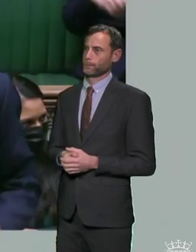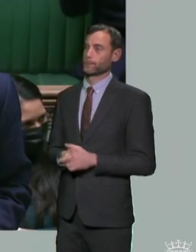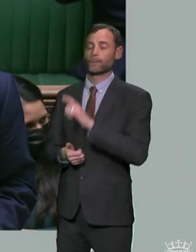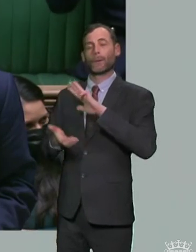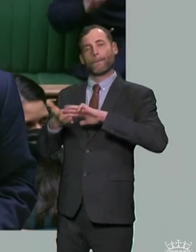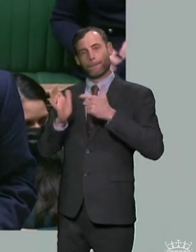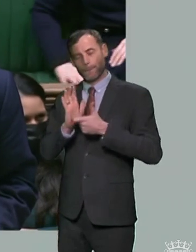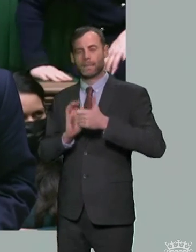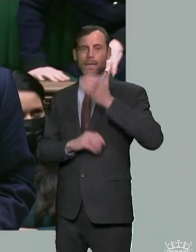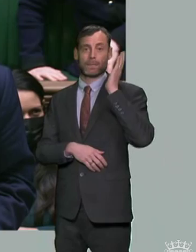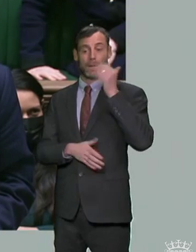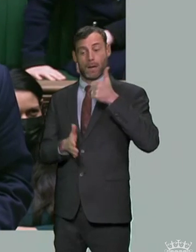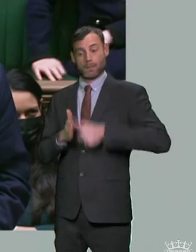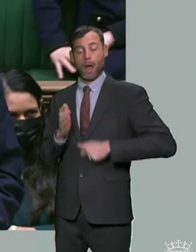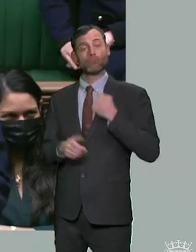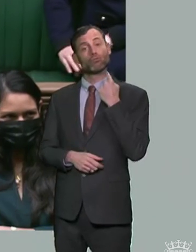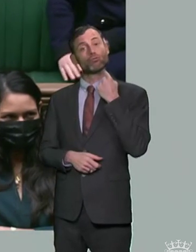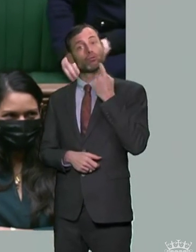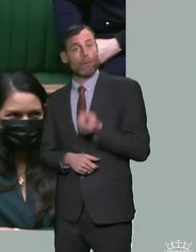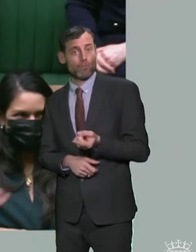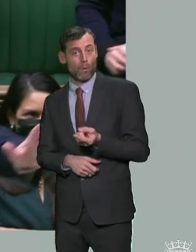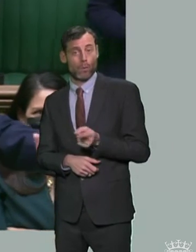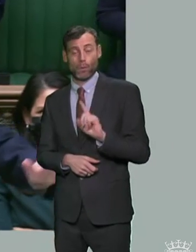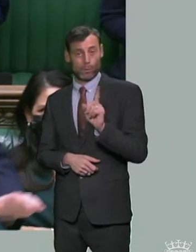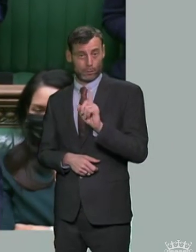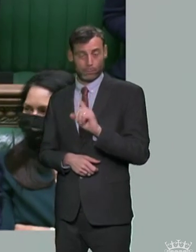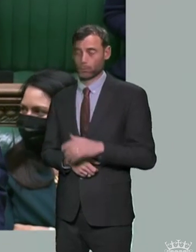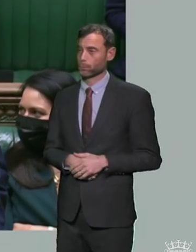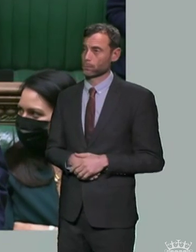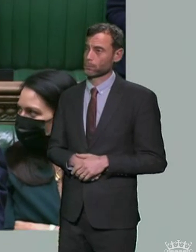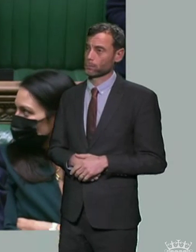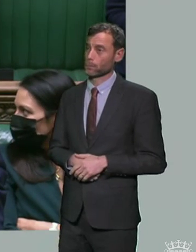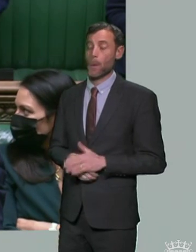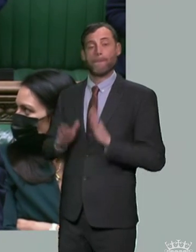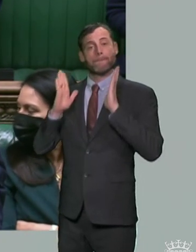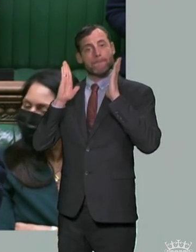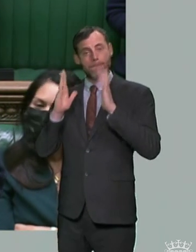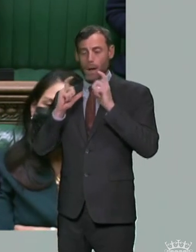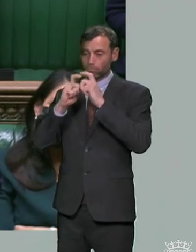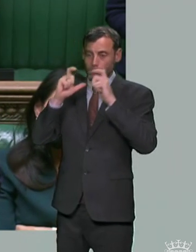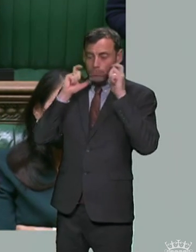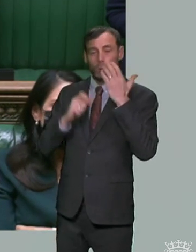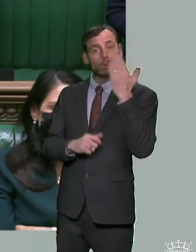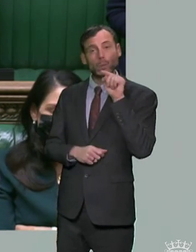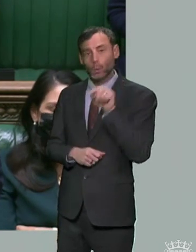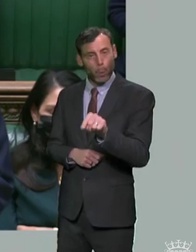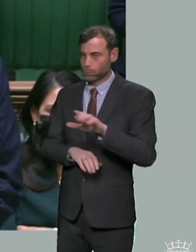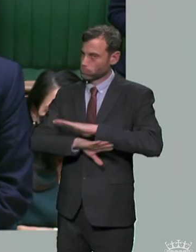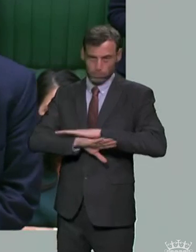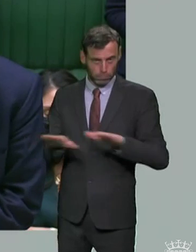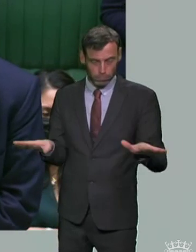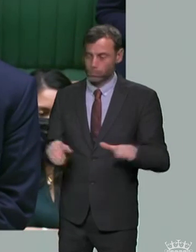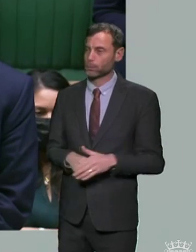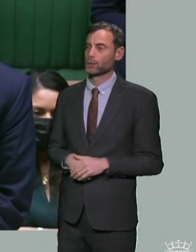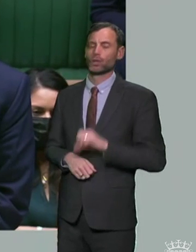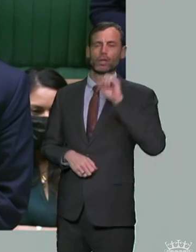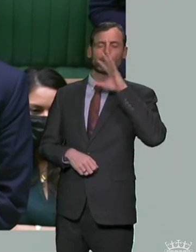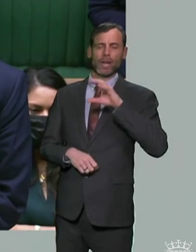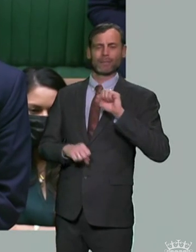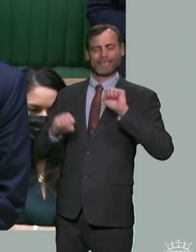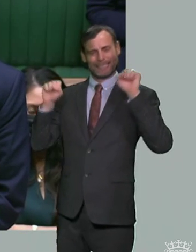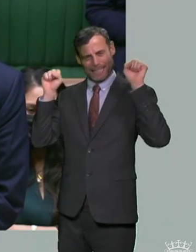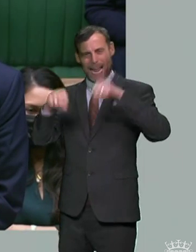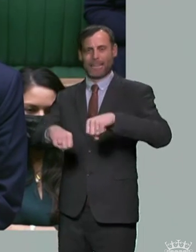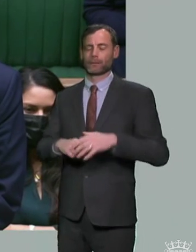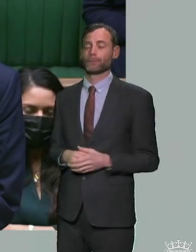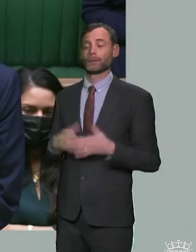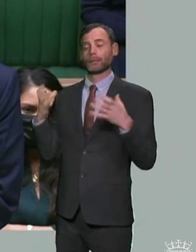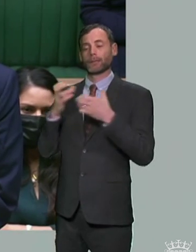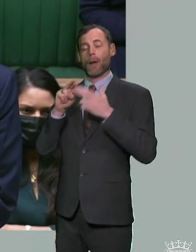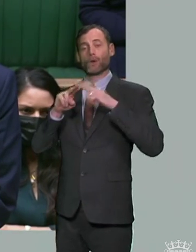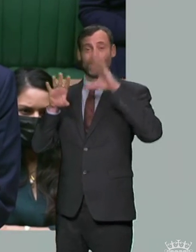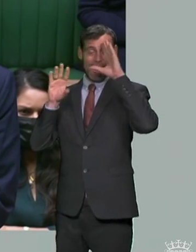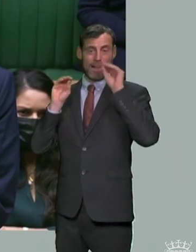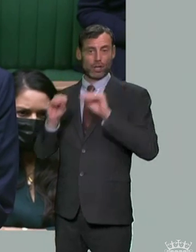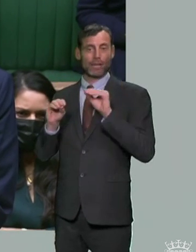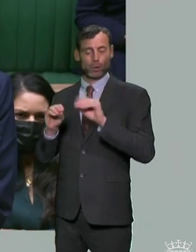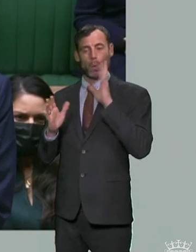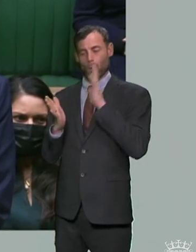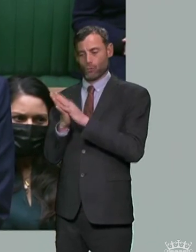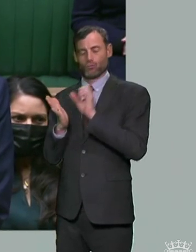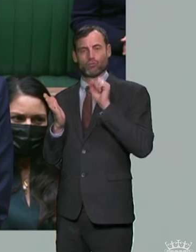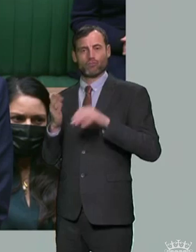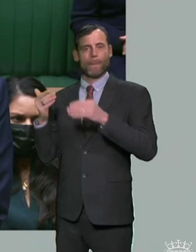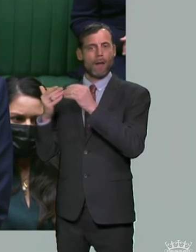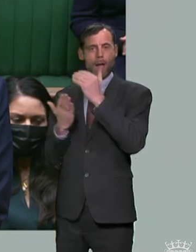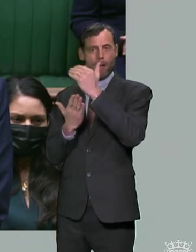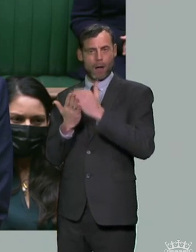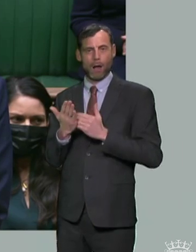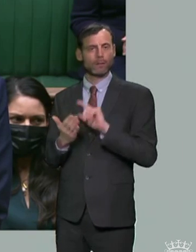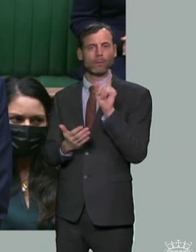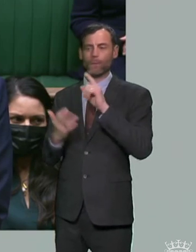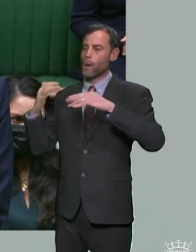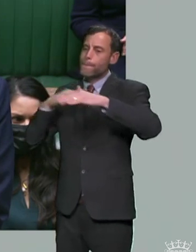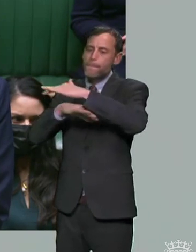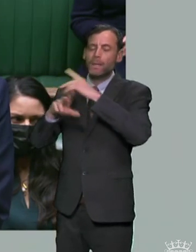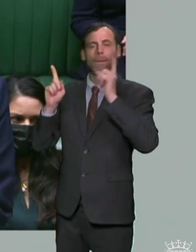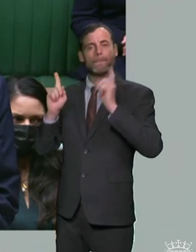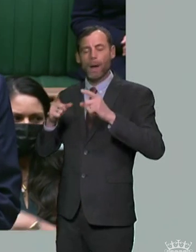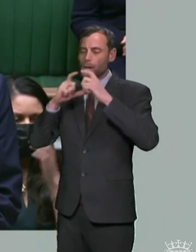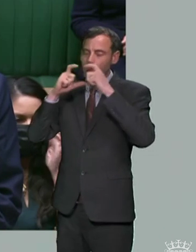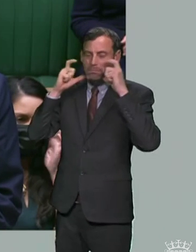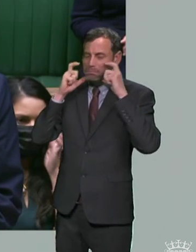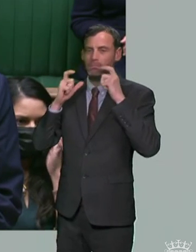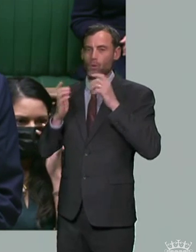From tomorrow, we will no longer require face masks in classrooms, and the Department for Education will shortly remove national guidance on their use in communal areas.